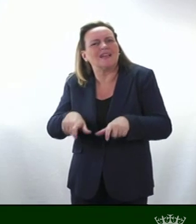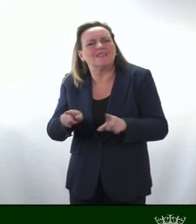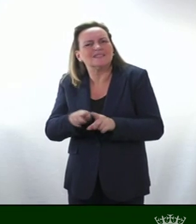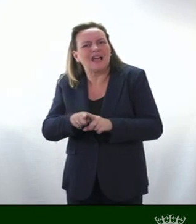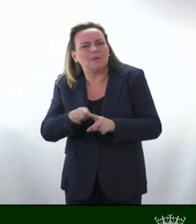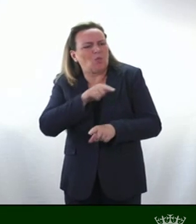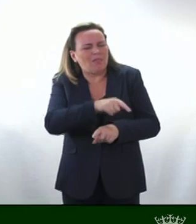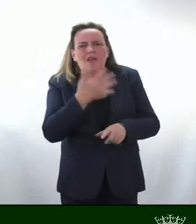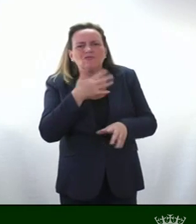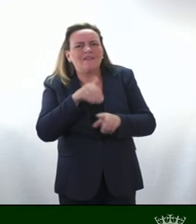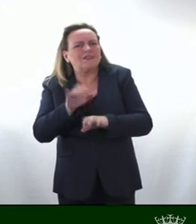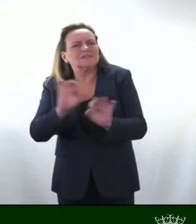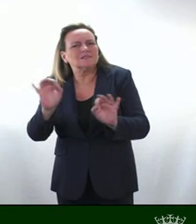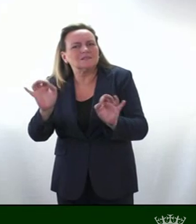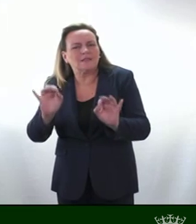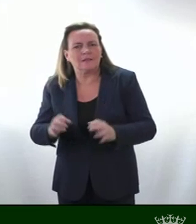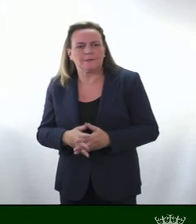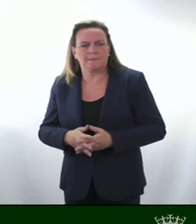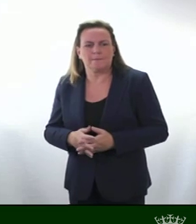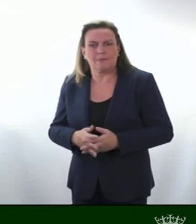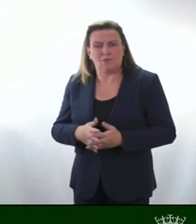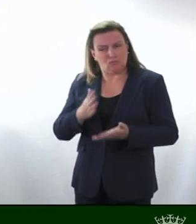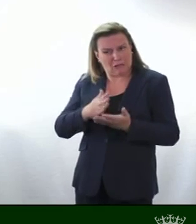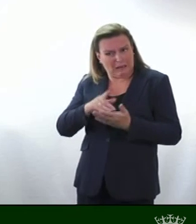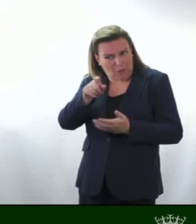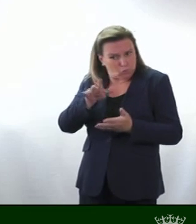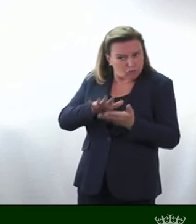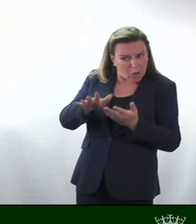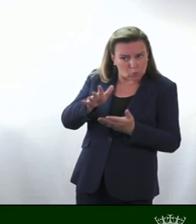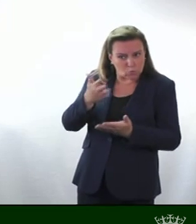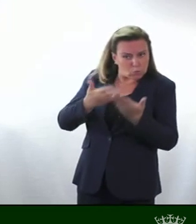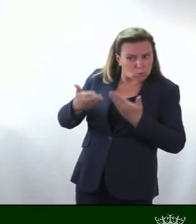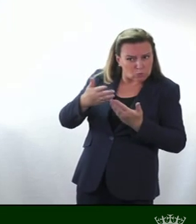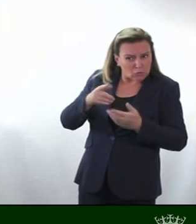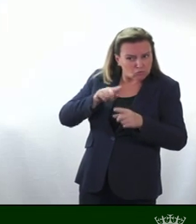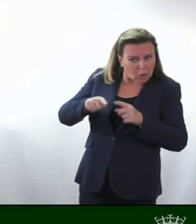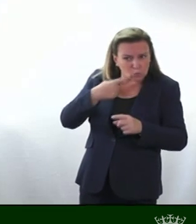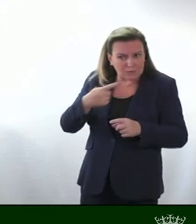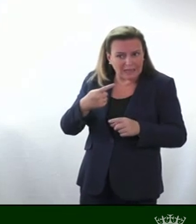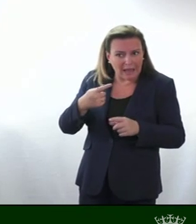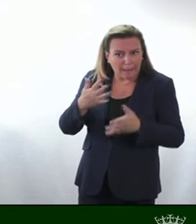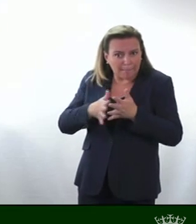It is very important for people to understand that. That is really what he was, I think, trying to drive at.